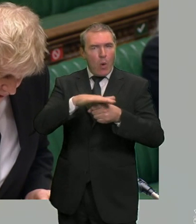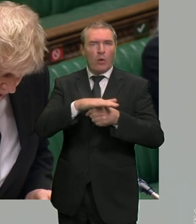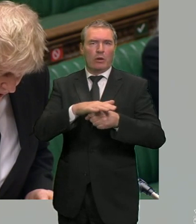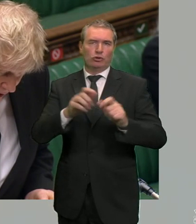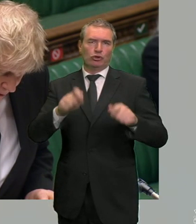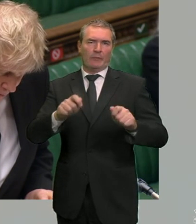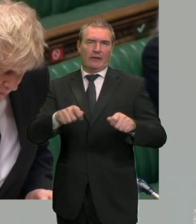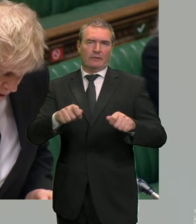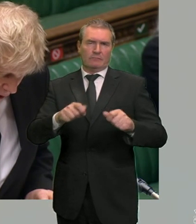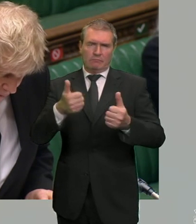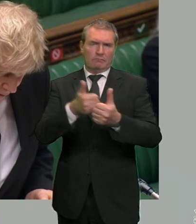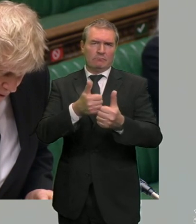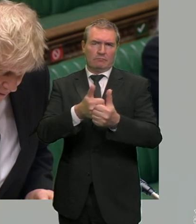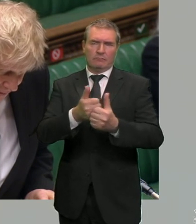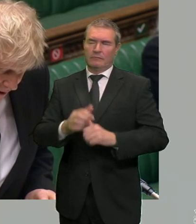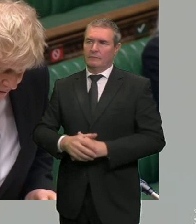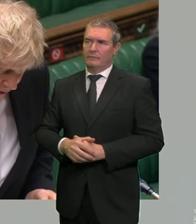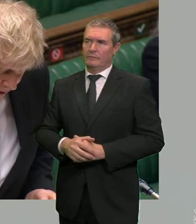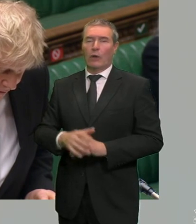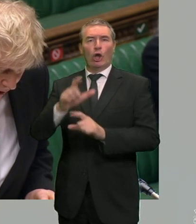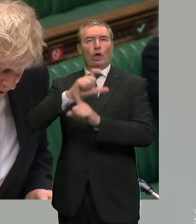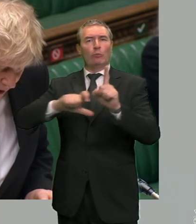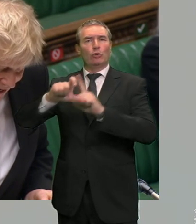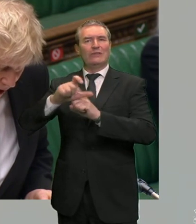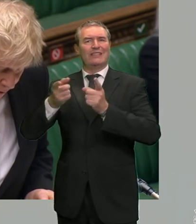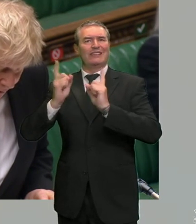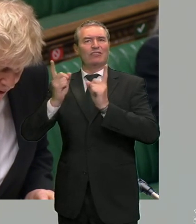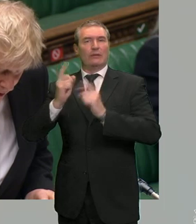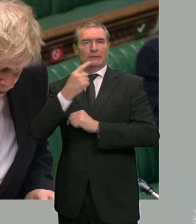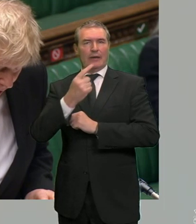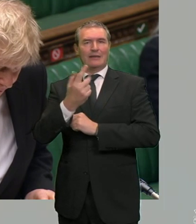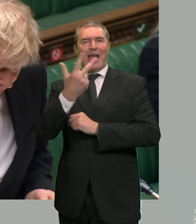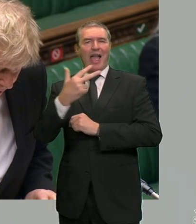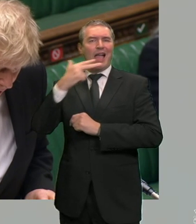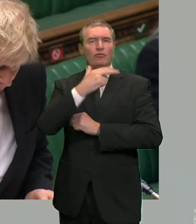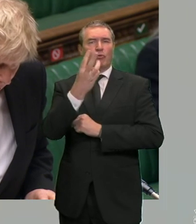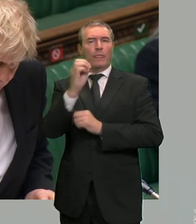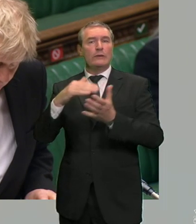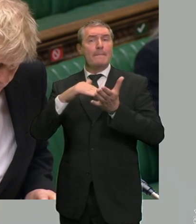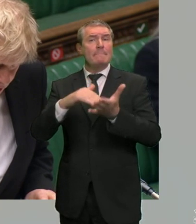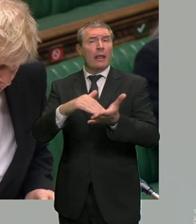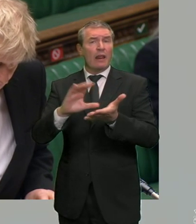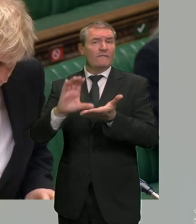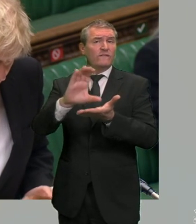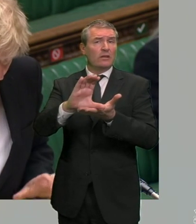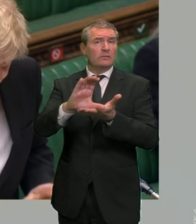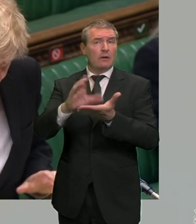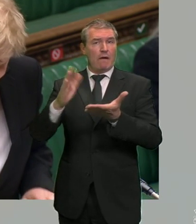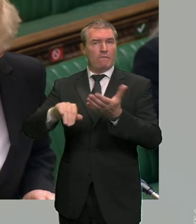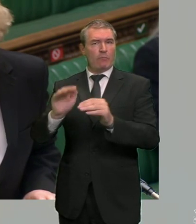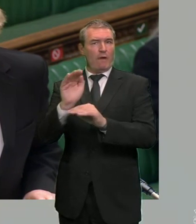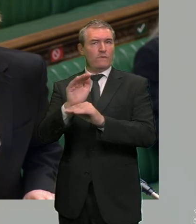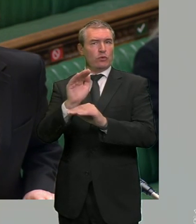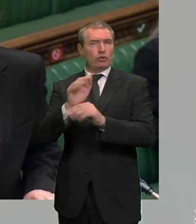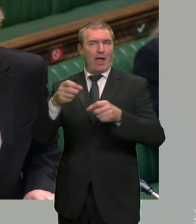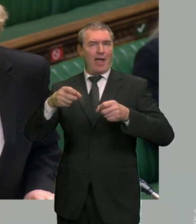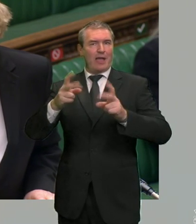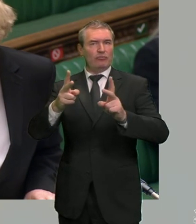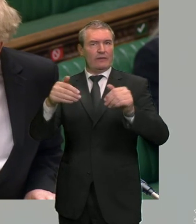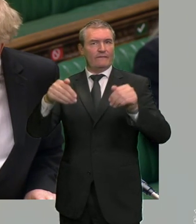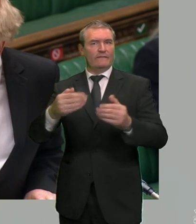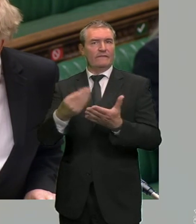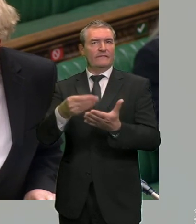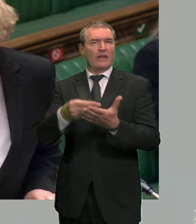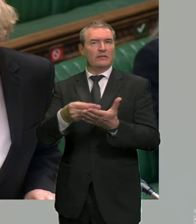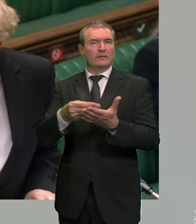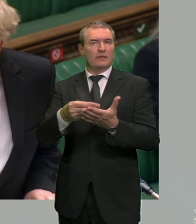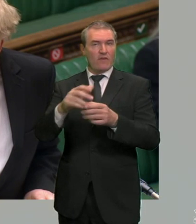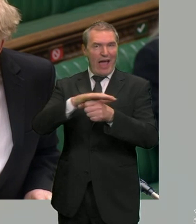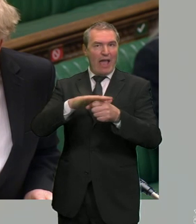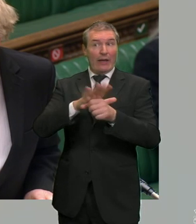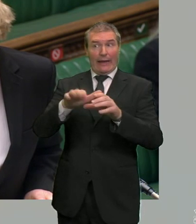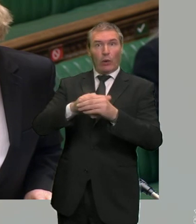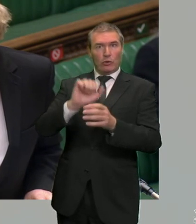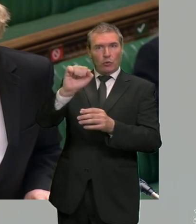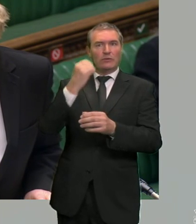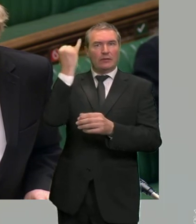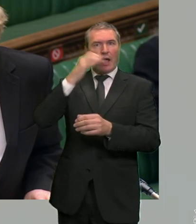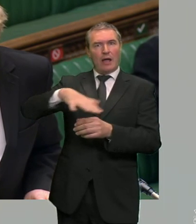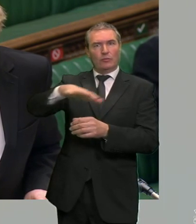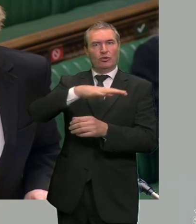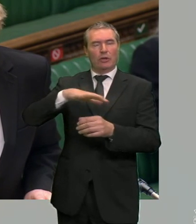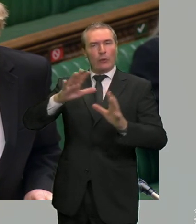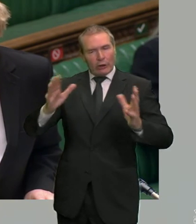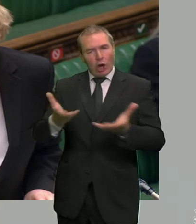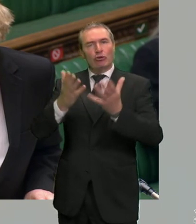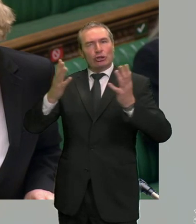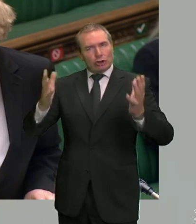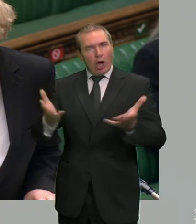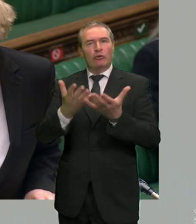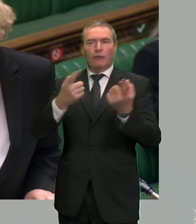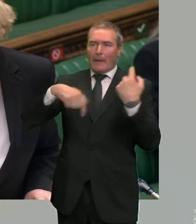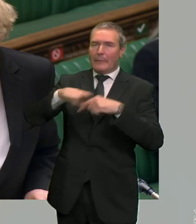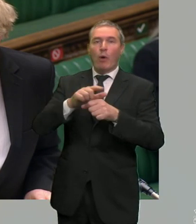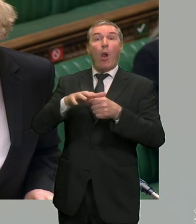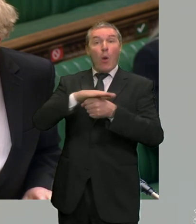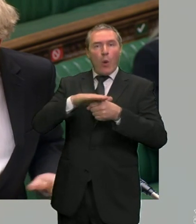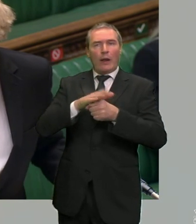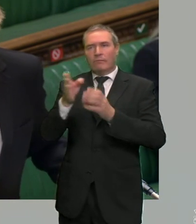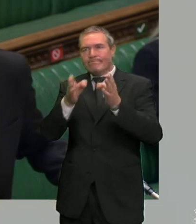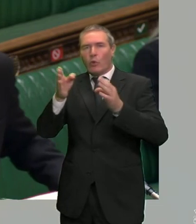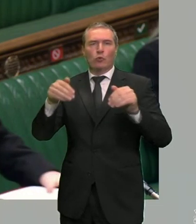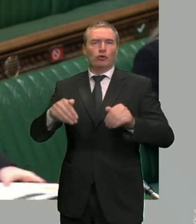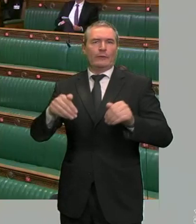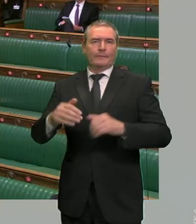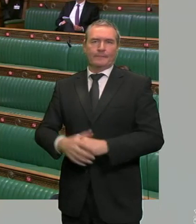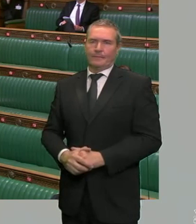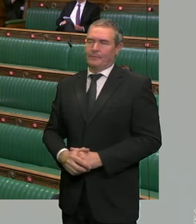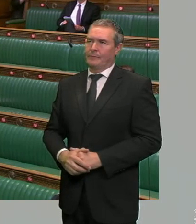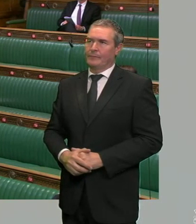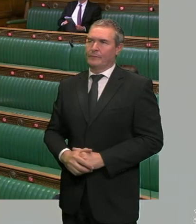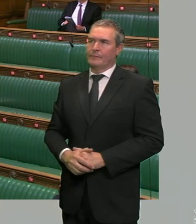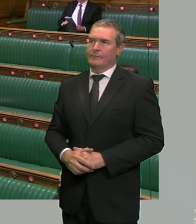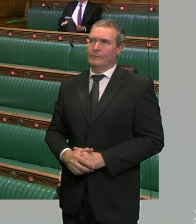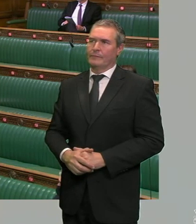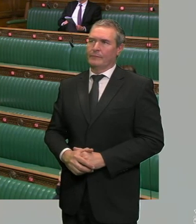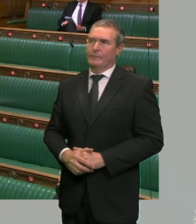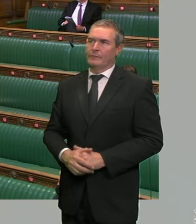My right honourable Friend the Communities Secretary has announced that £830 million of funding from the future high streets fund has been allocated to areas, including my honourable Friend’s, to encourage that shopping that we all hope and want to see.